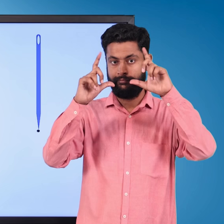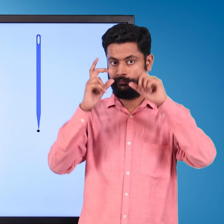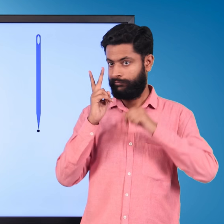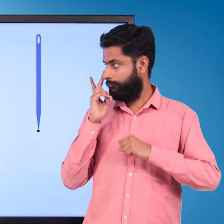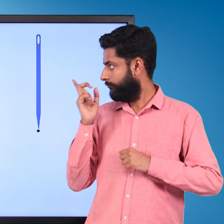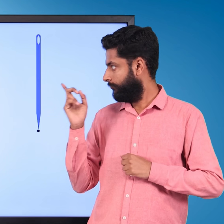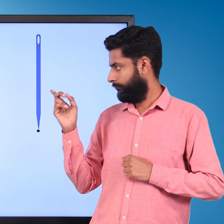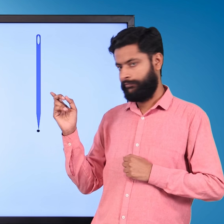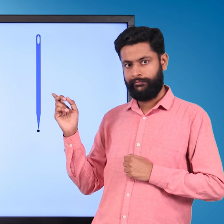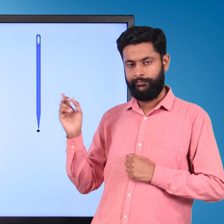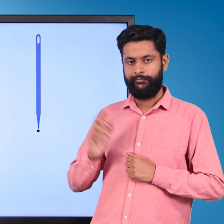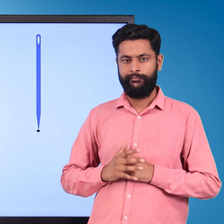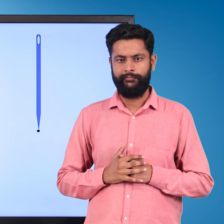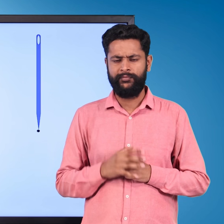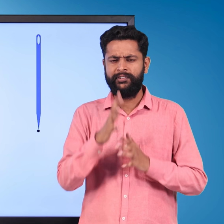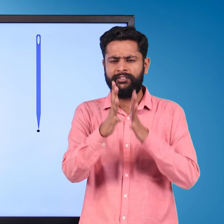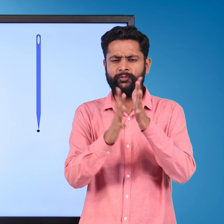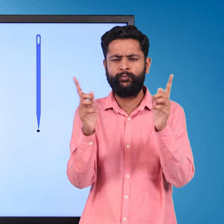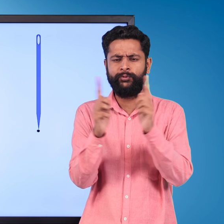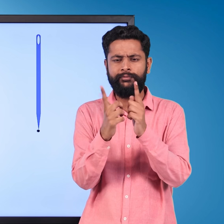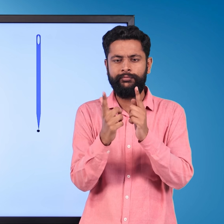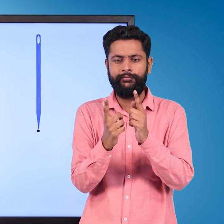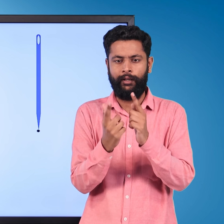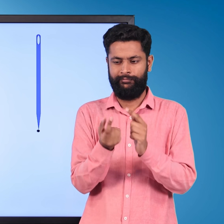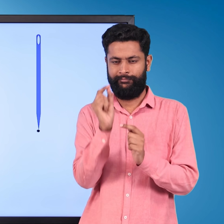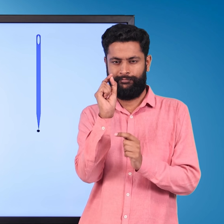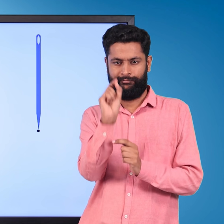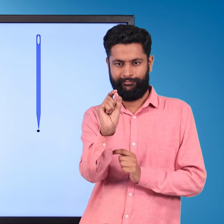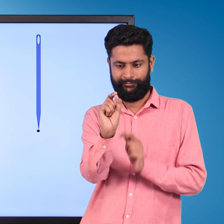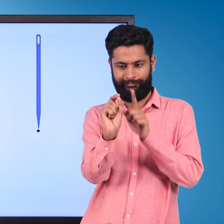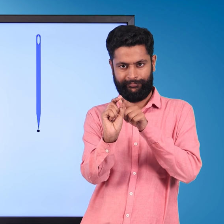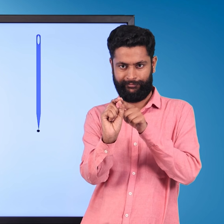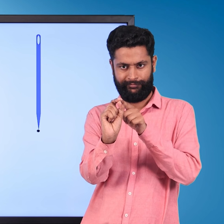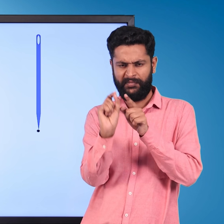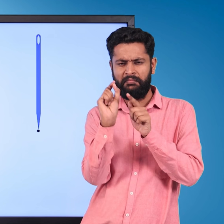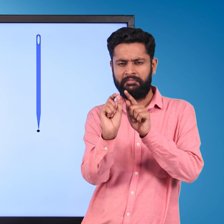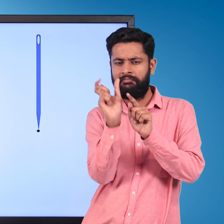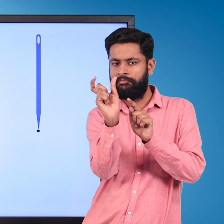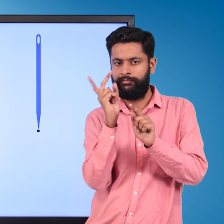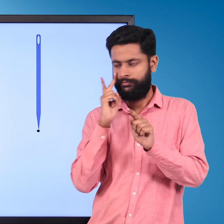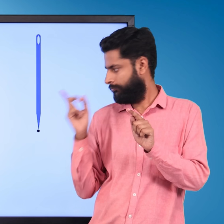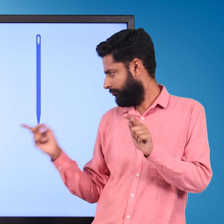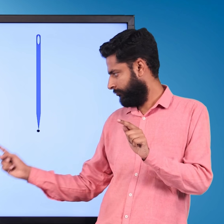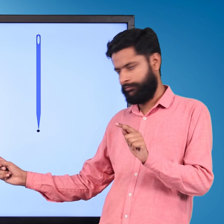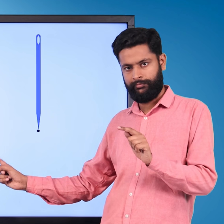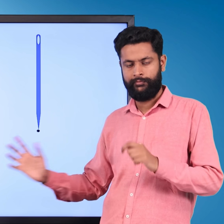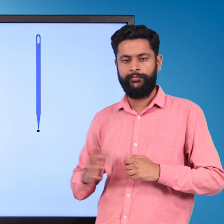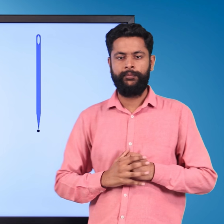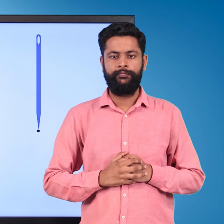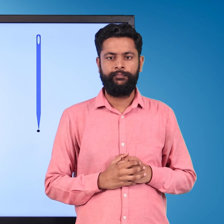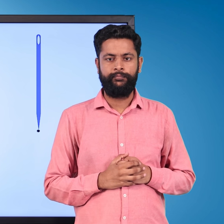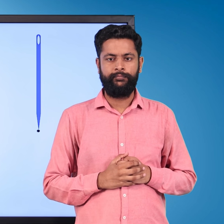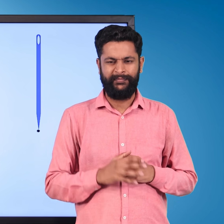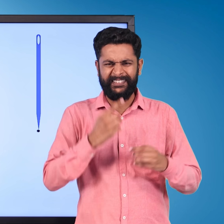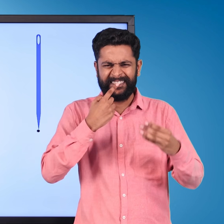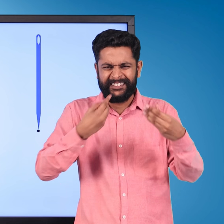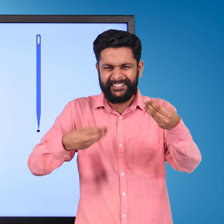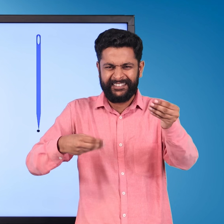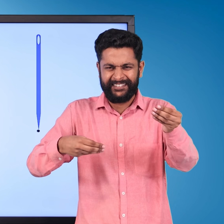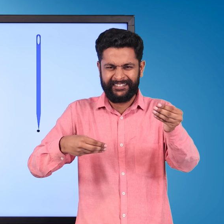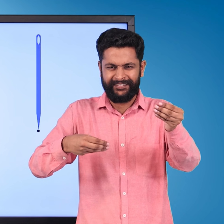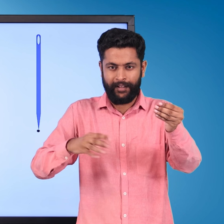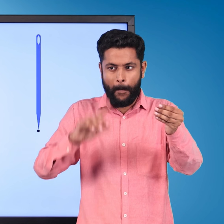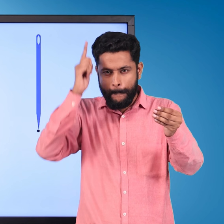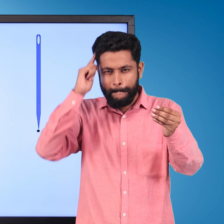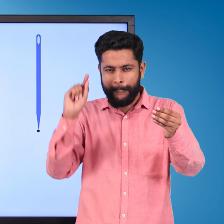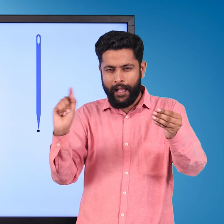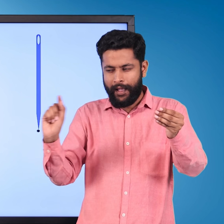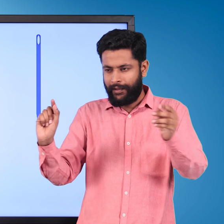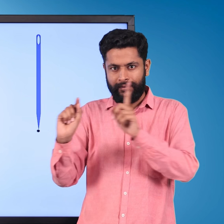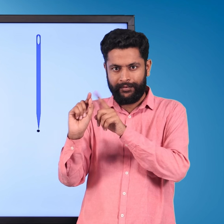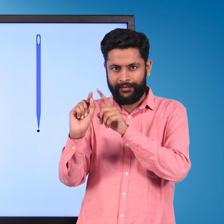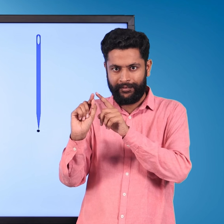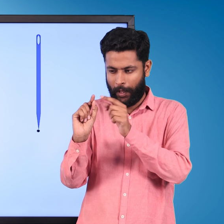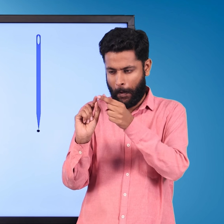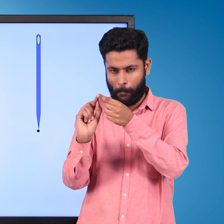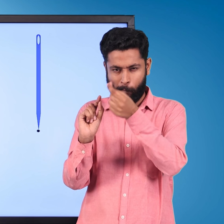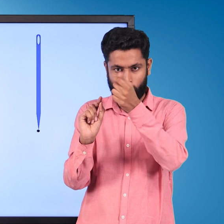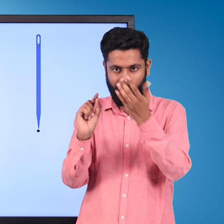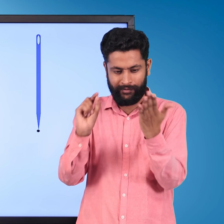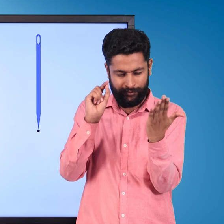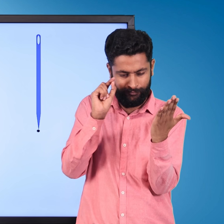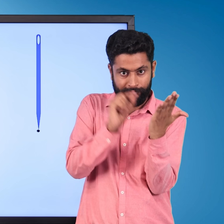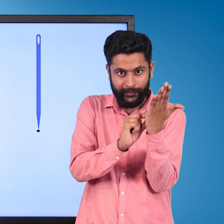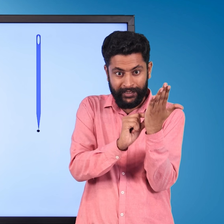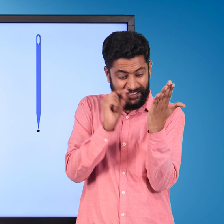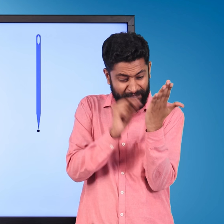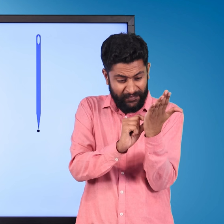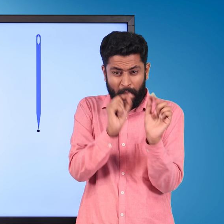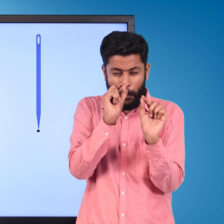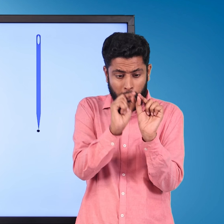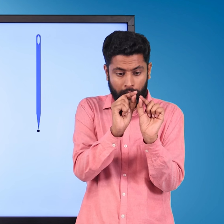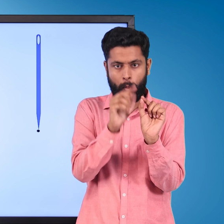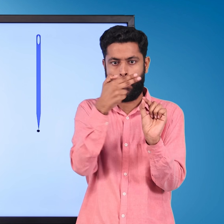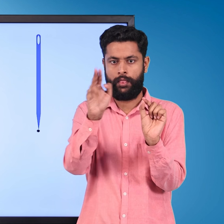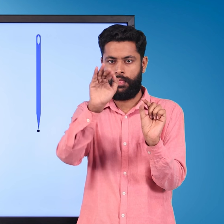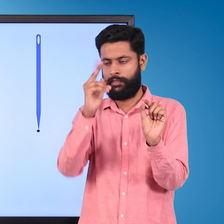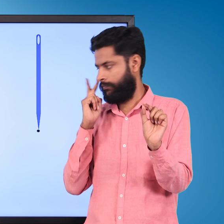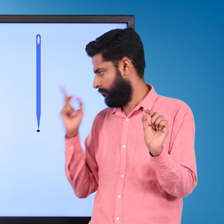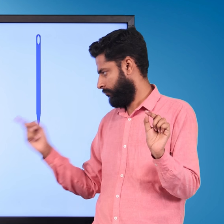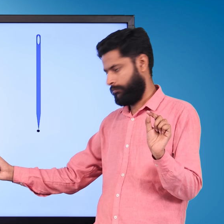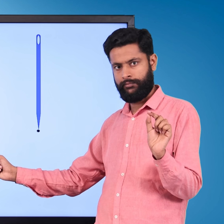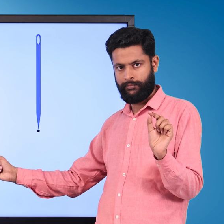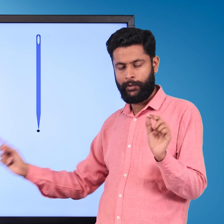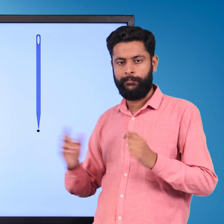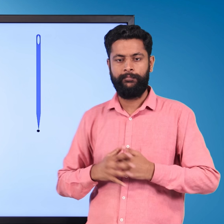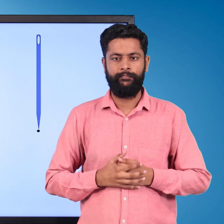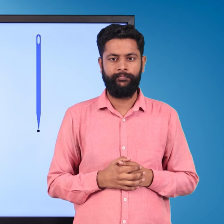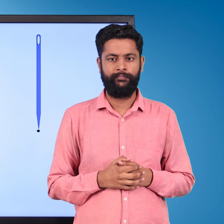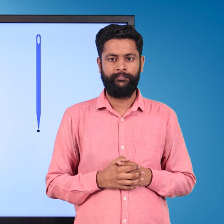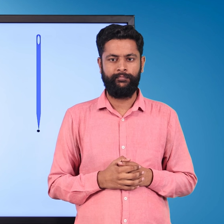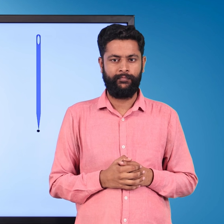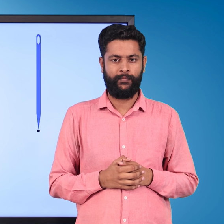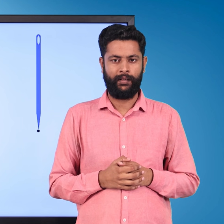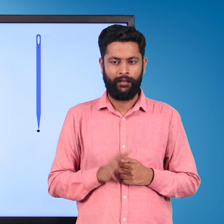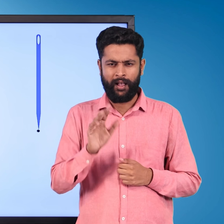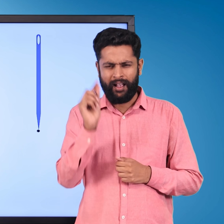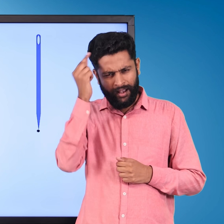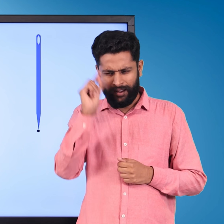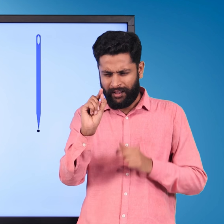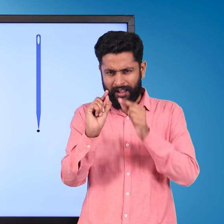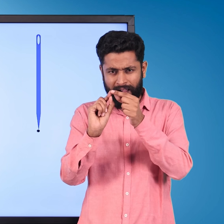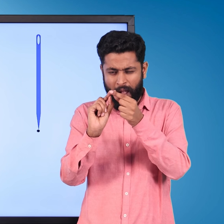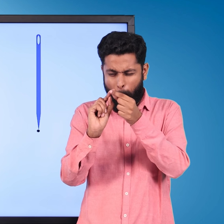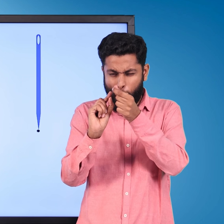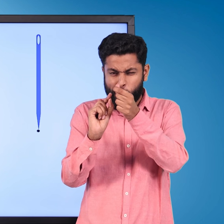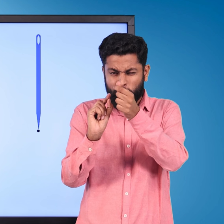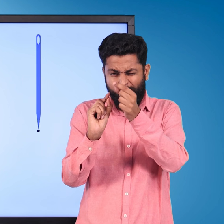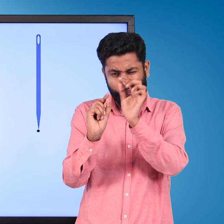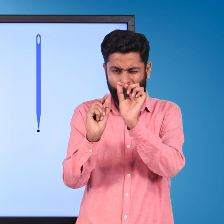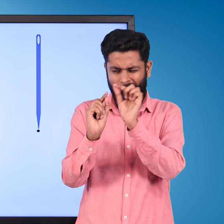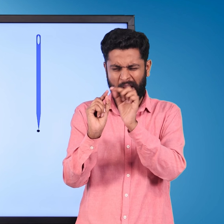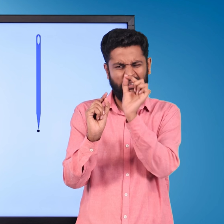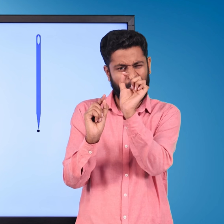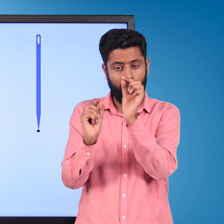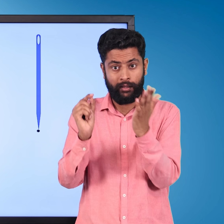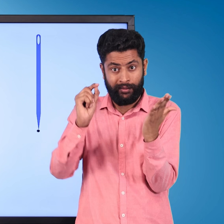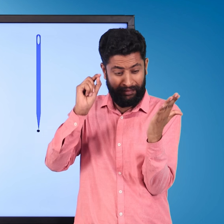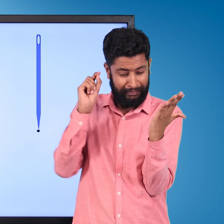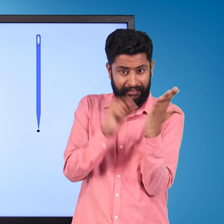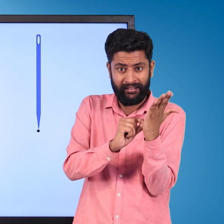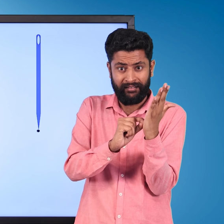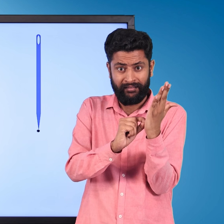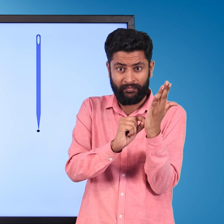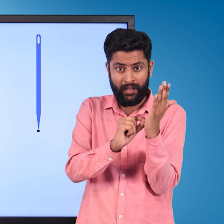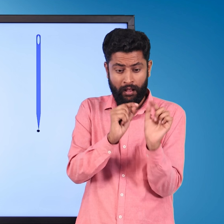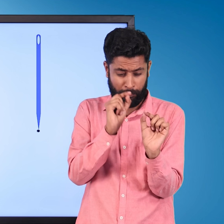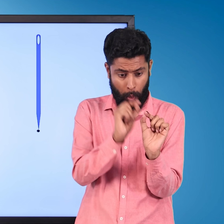This sign means point. By a sharp dip of the pencil, mark a dot on the paper. Sharper the tip, thinner will be the dot.